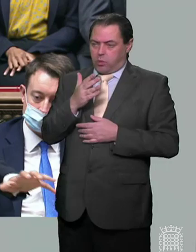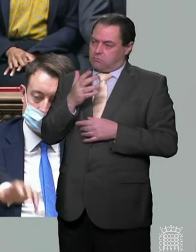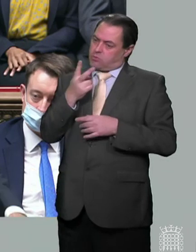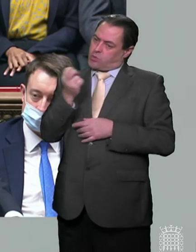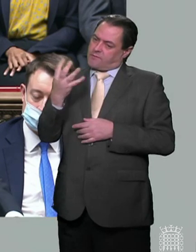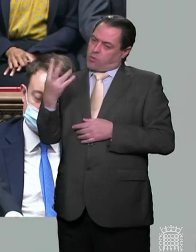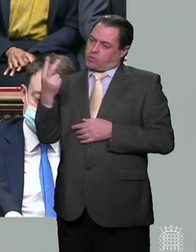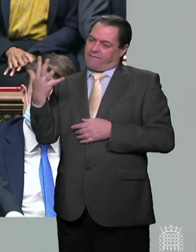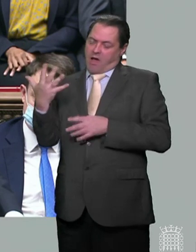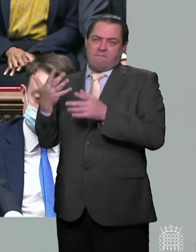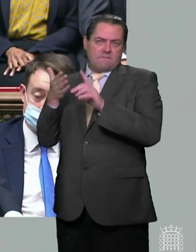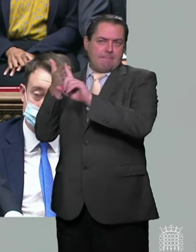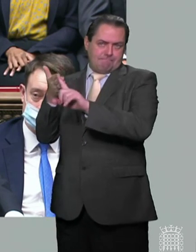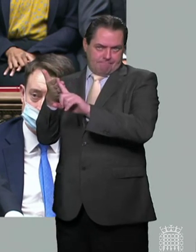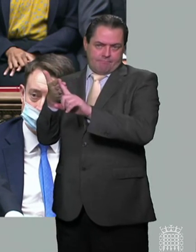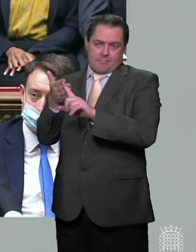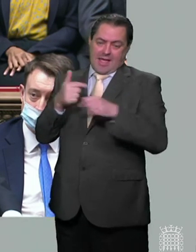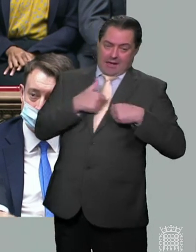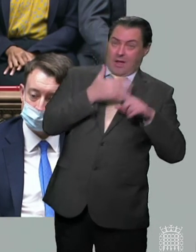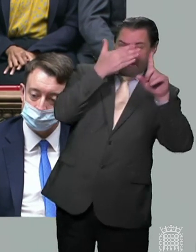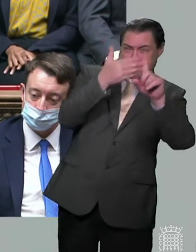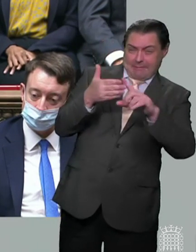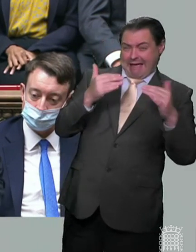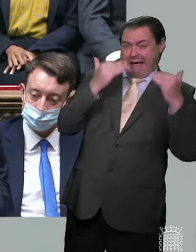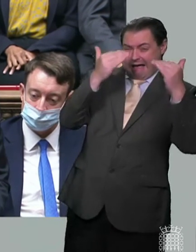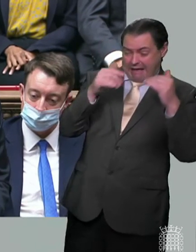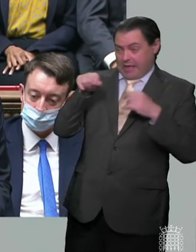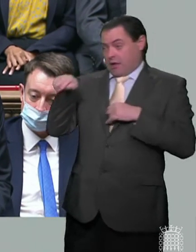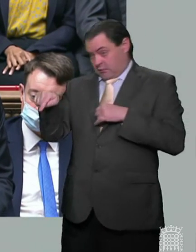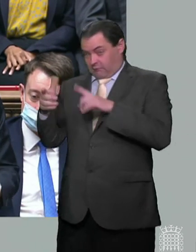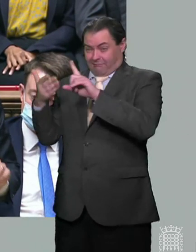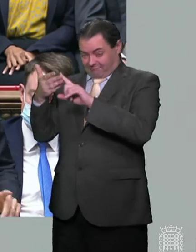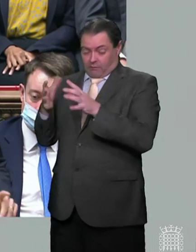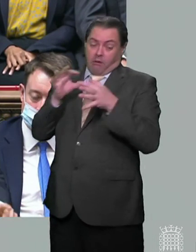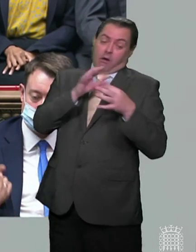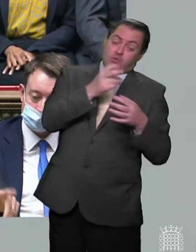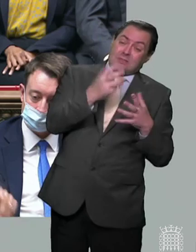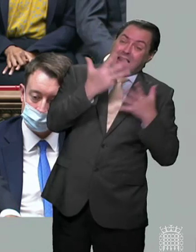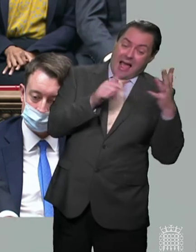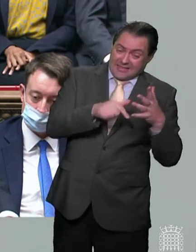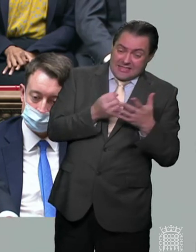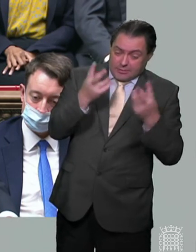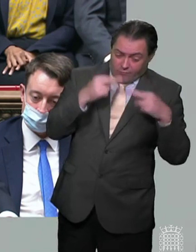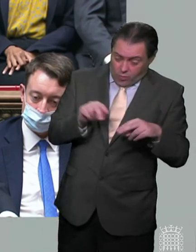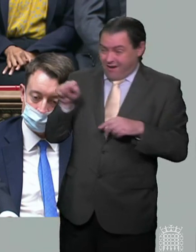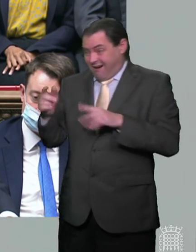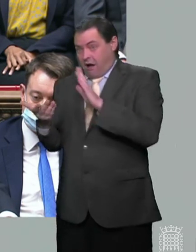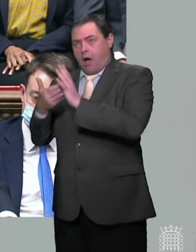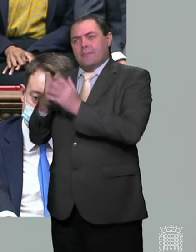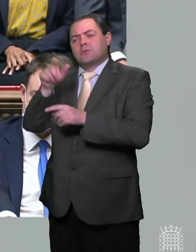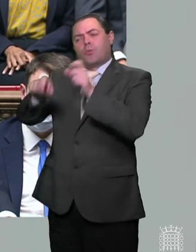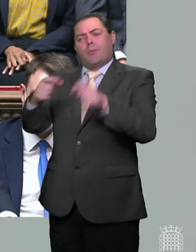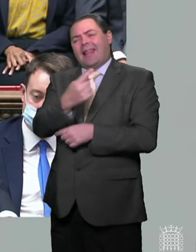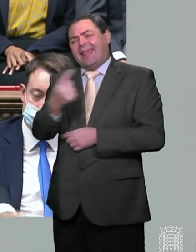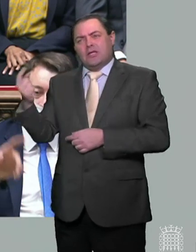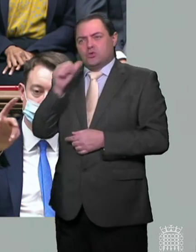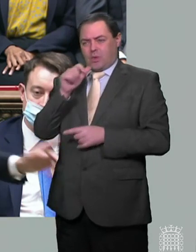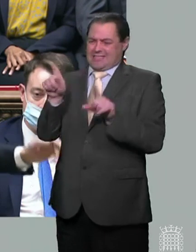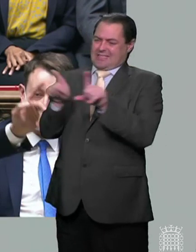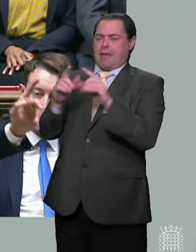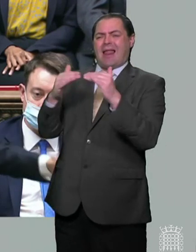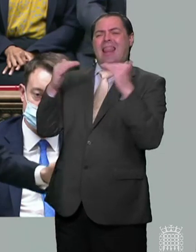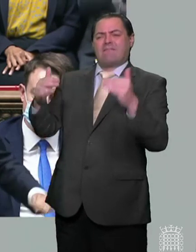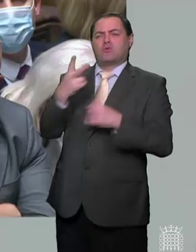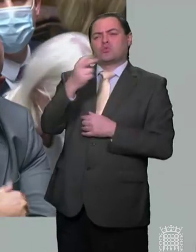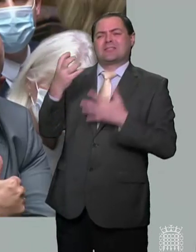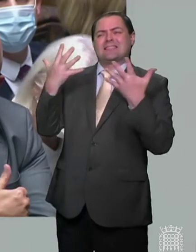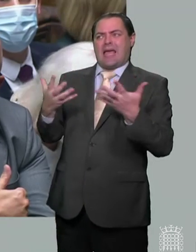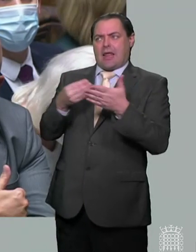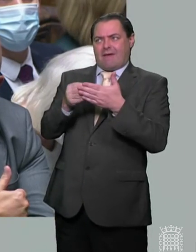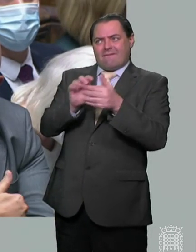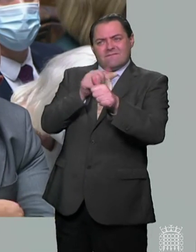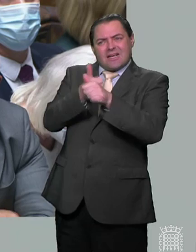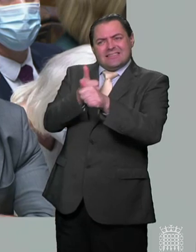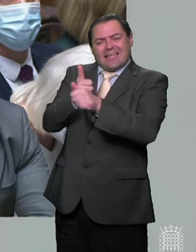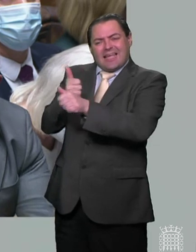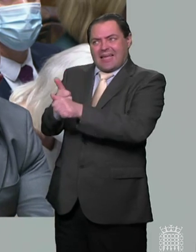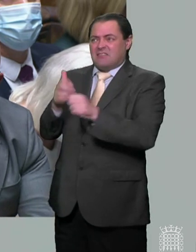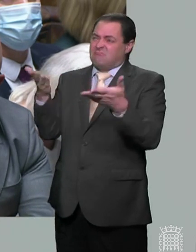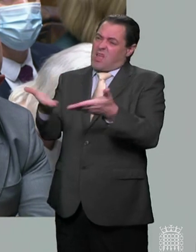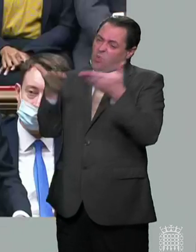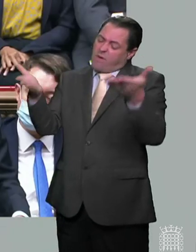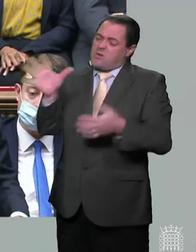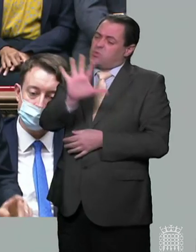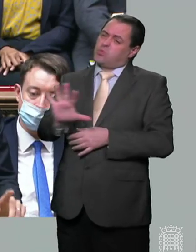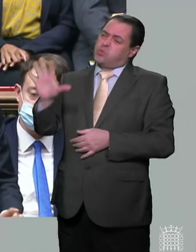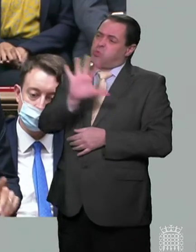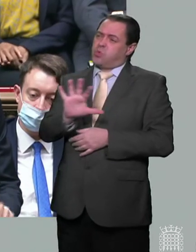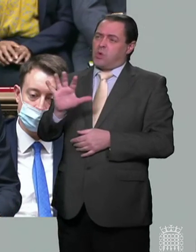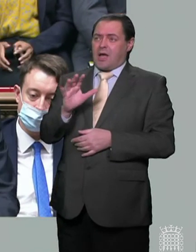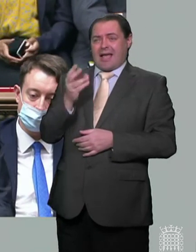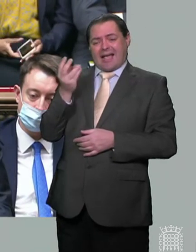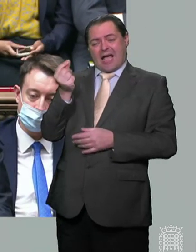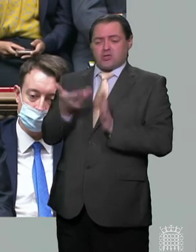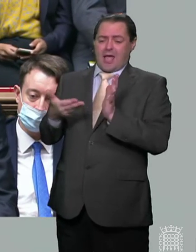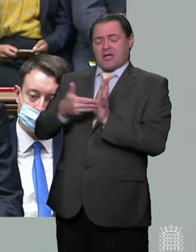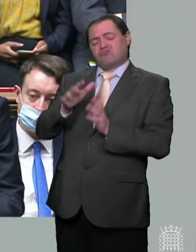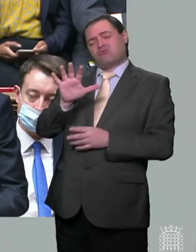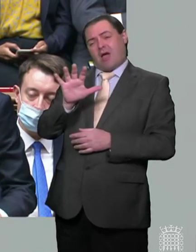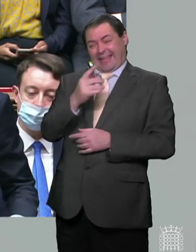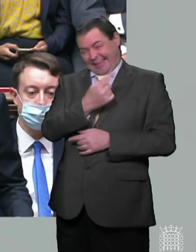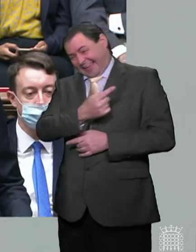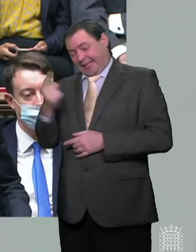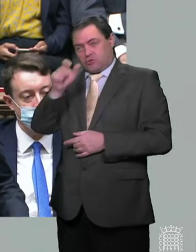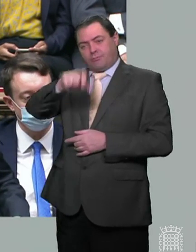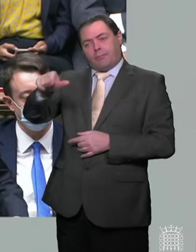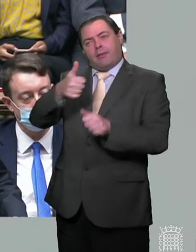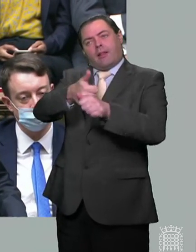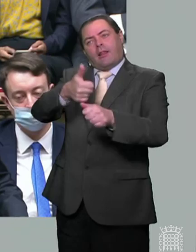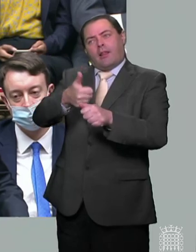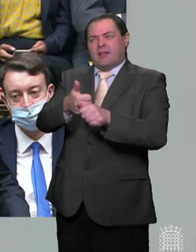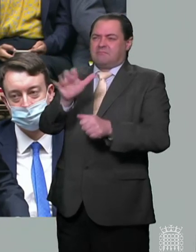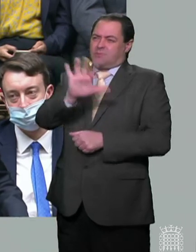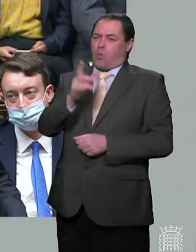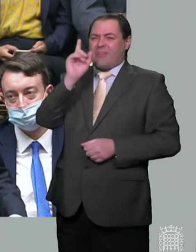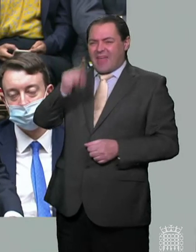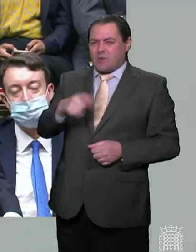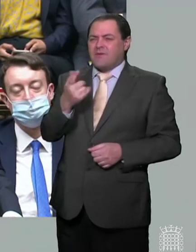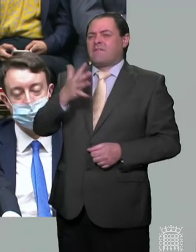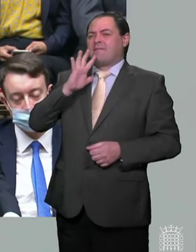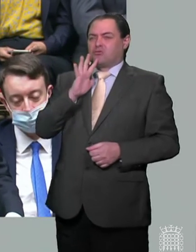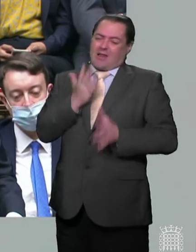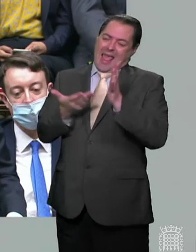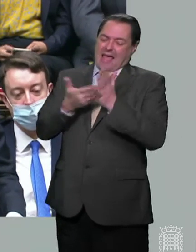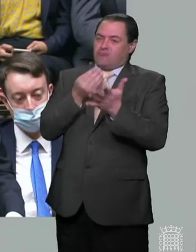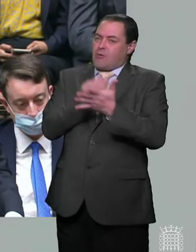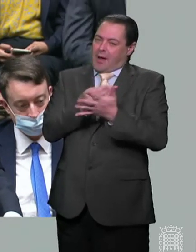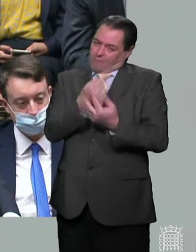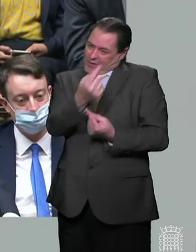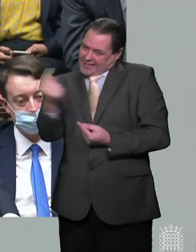£4.7 billion by 2024-25, which, combined with the ambitious plans we announced at spending review 2019, will restore per-pupil funding to 2010 levels in real terms, equivalent to a cash increase for every pupil of more than £1,500.